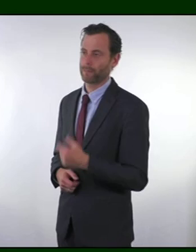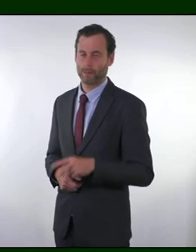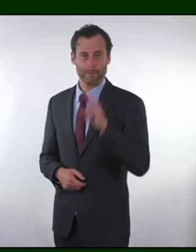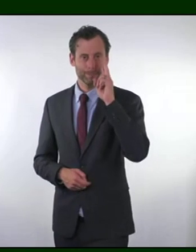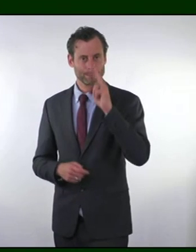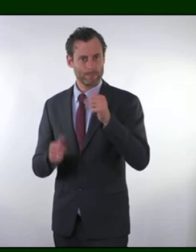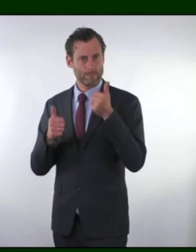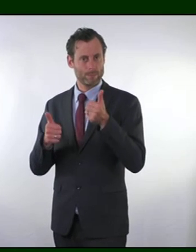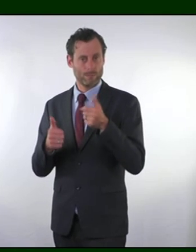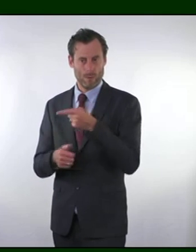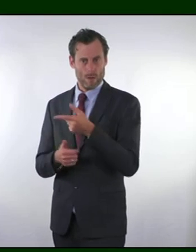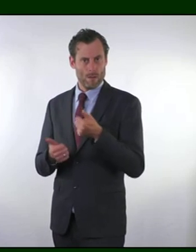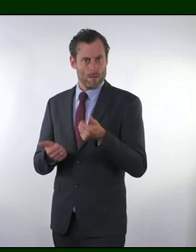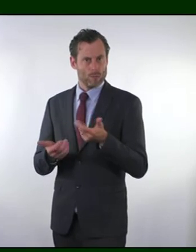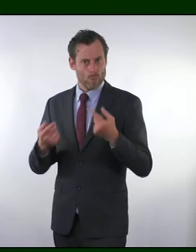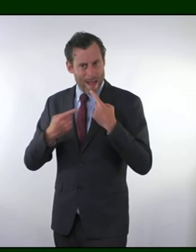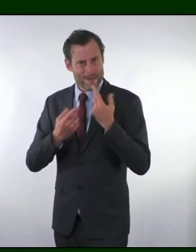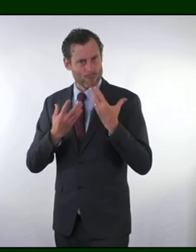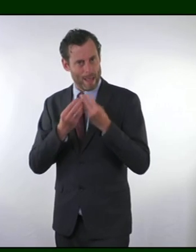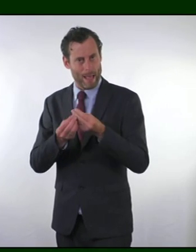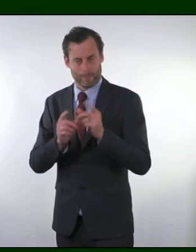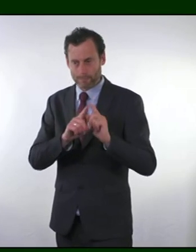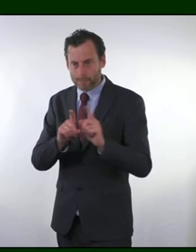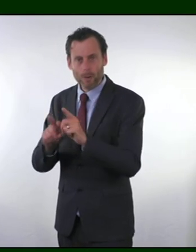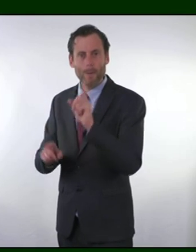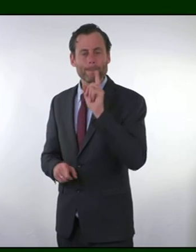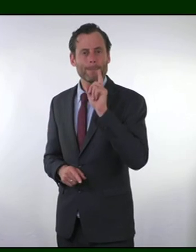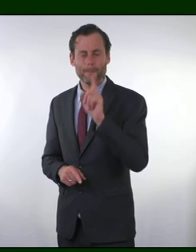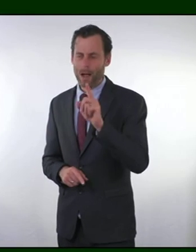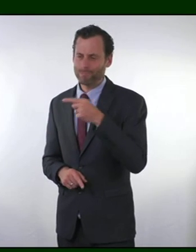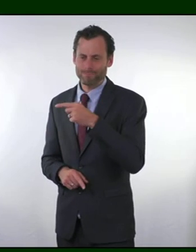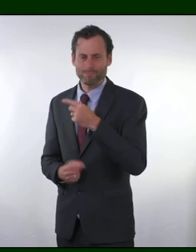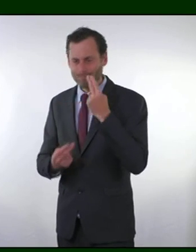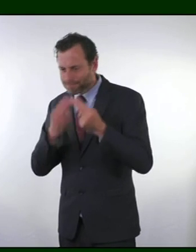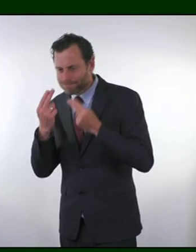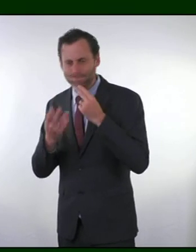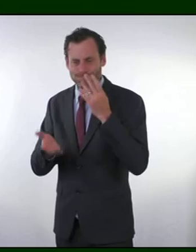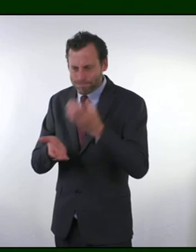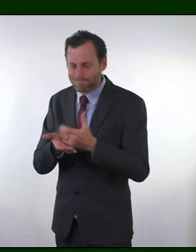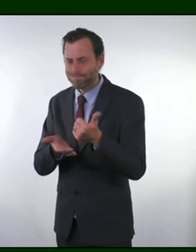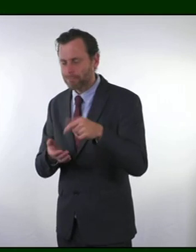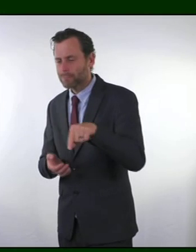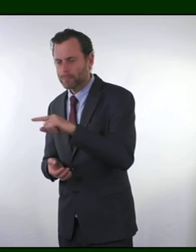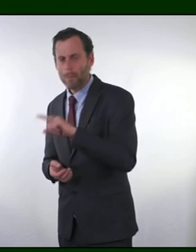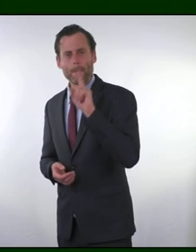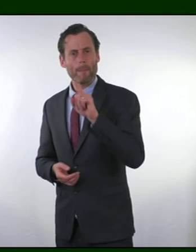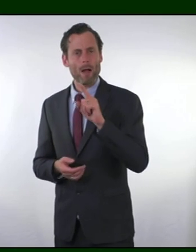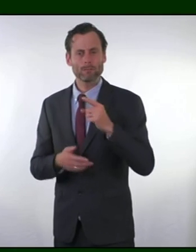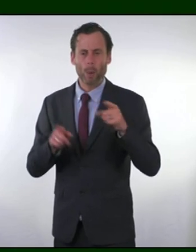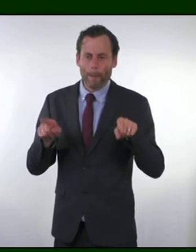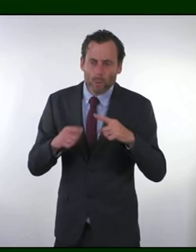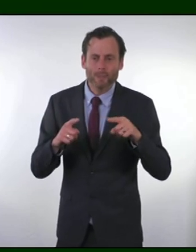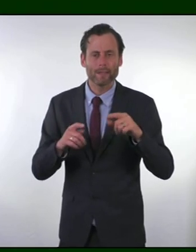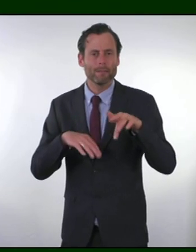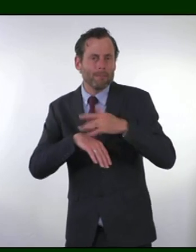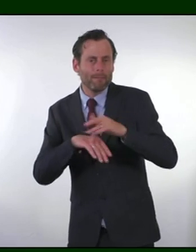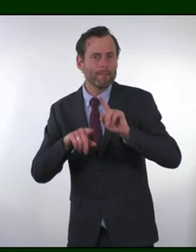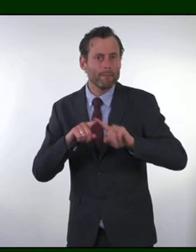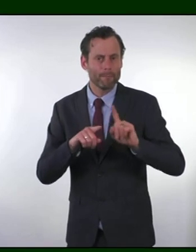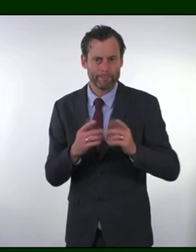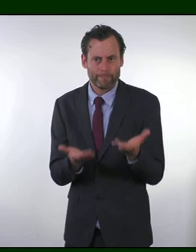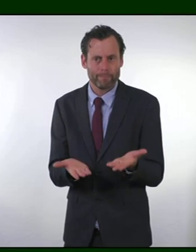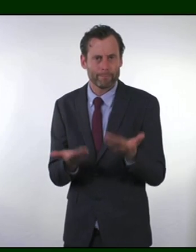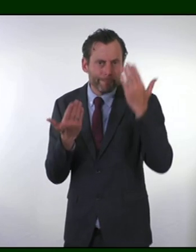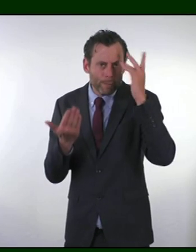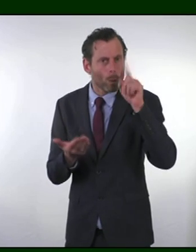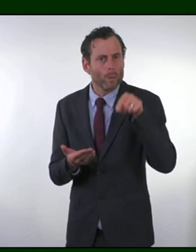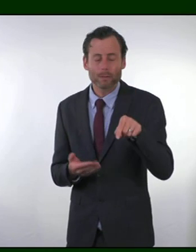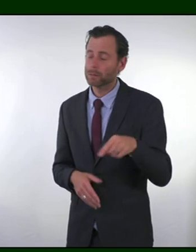While the Chancellor has made welcome announcements on the hospitality and cultural sectors, he has said nothing in support of the events industry and those who work in it, despite the Prime Minister promising a timetable for reopening last week.